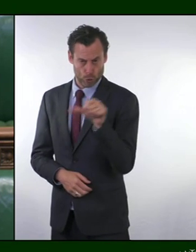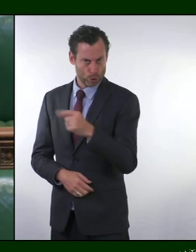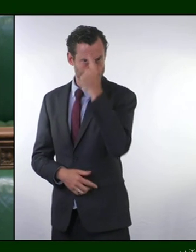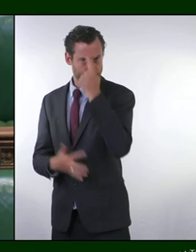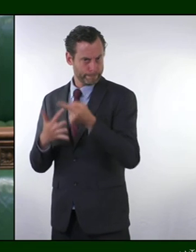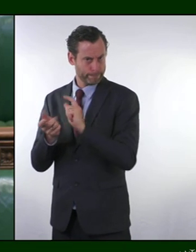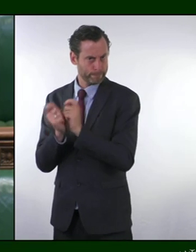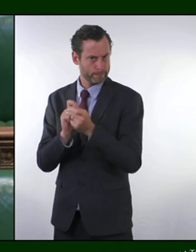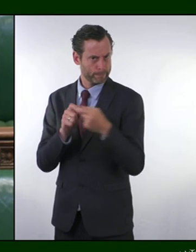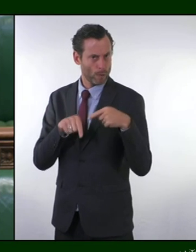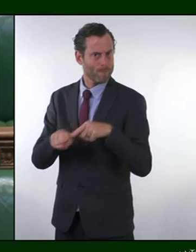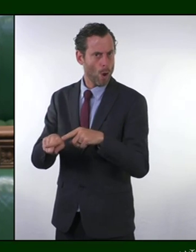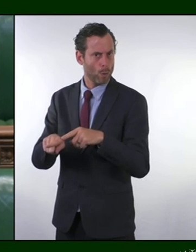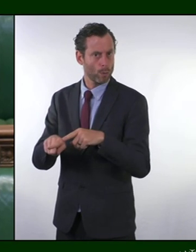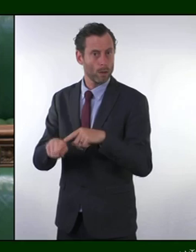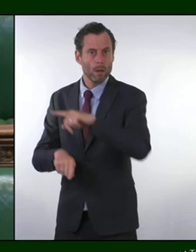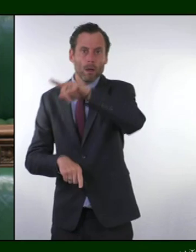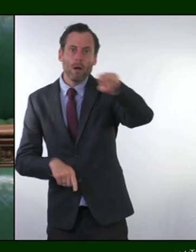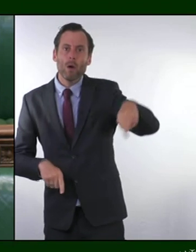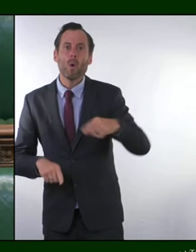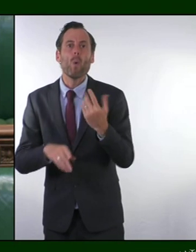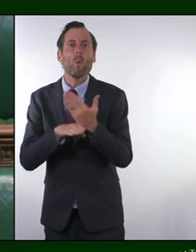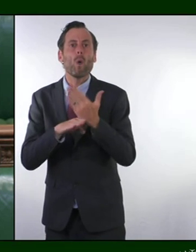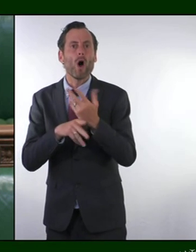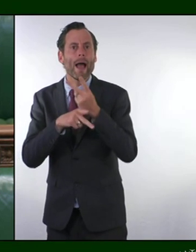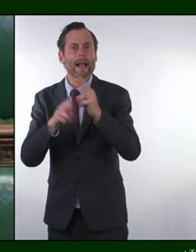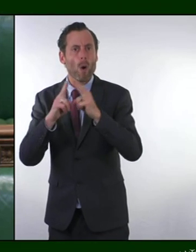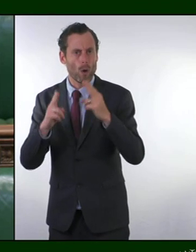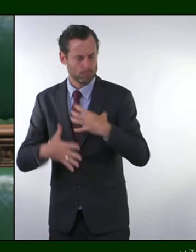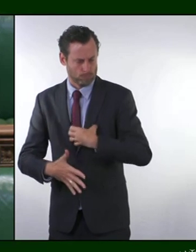That has caused huge offence to frontline care workers.